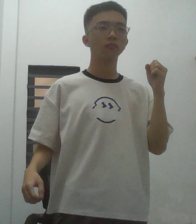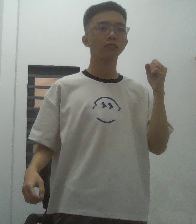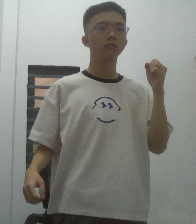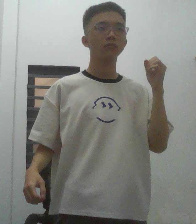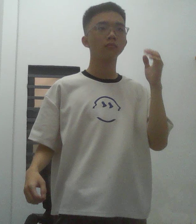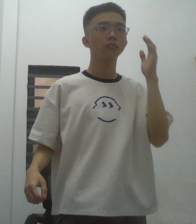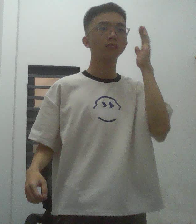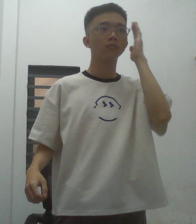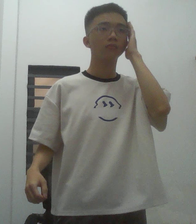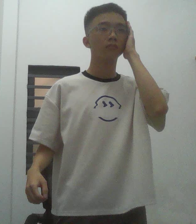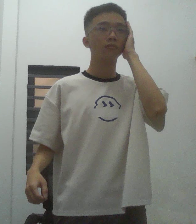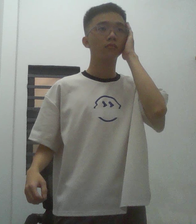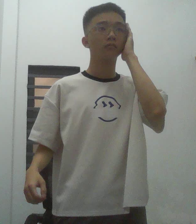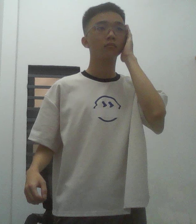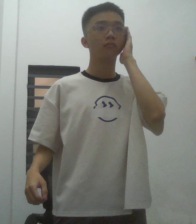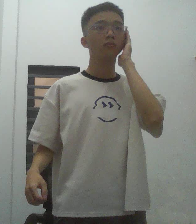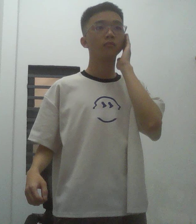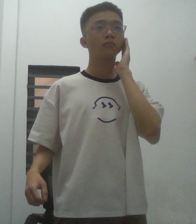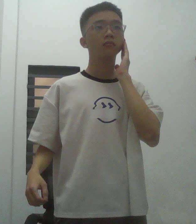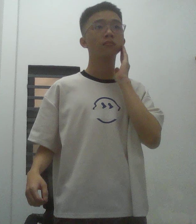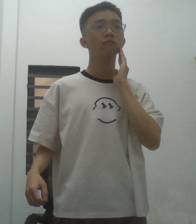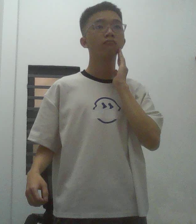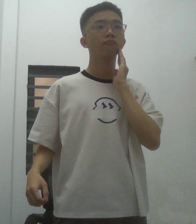dep